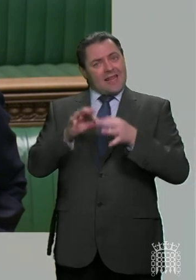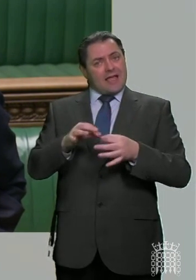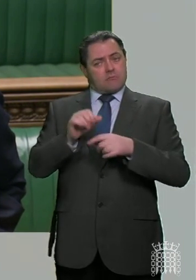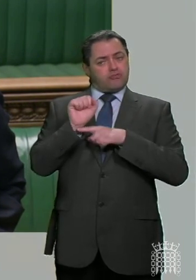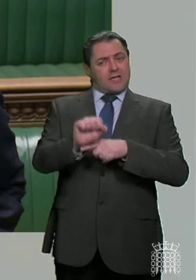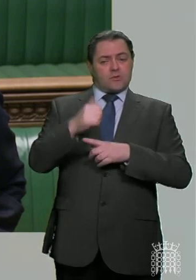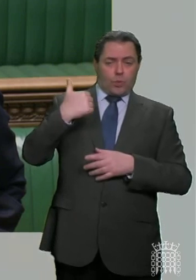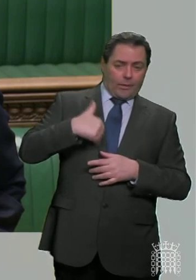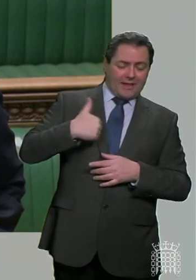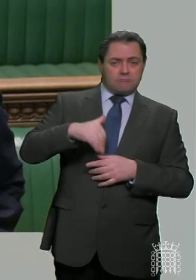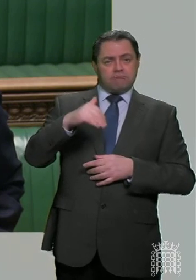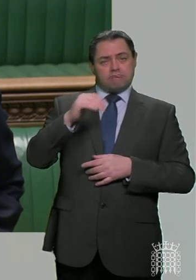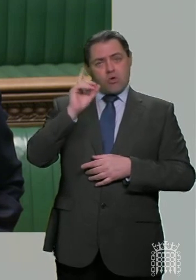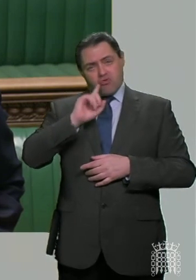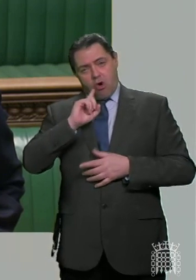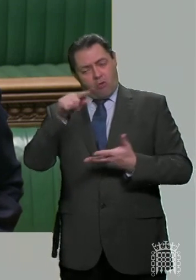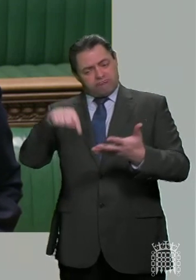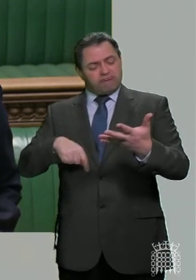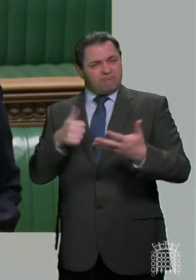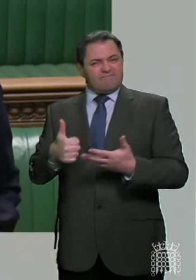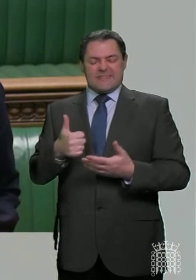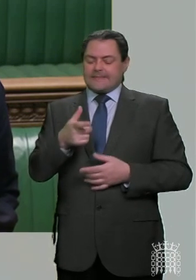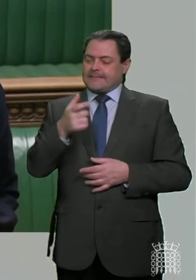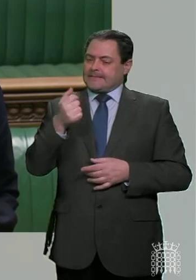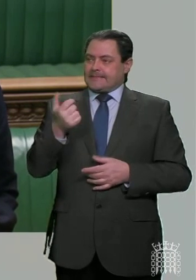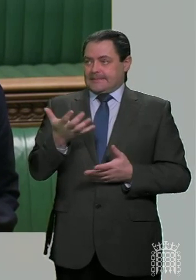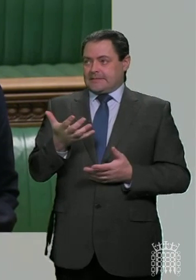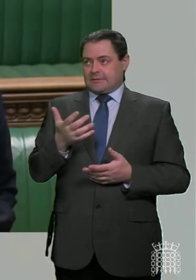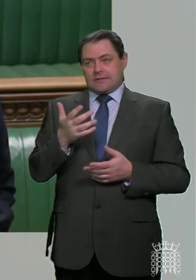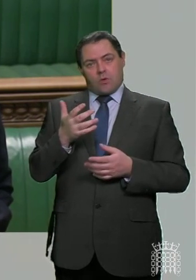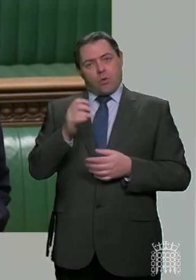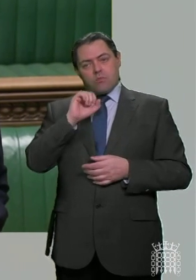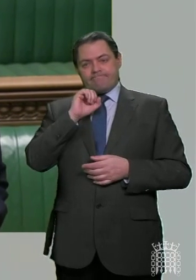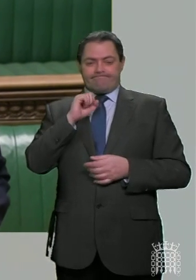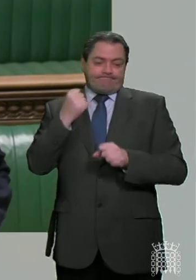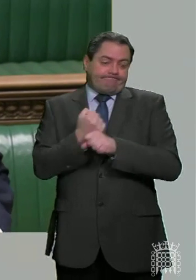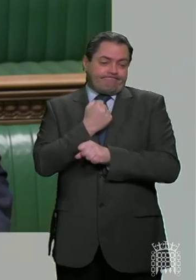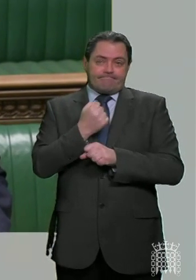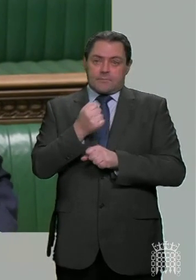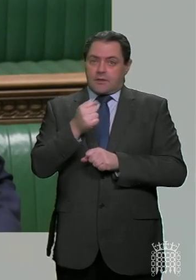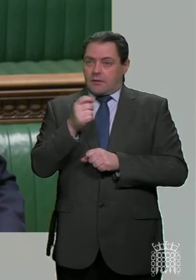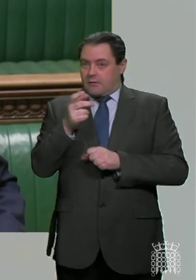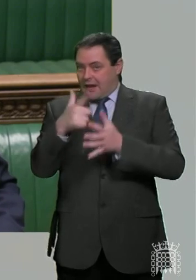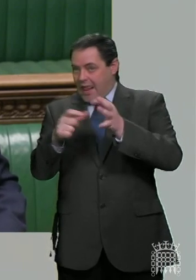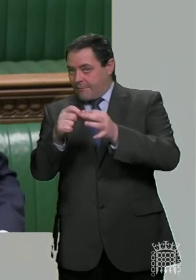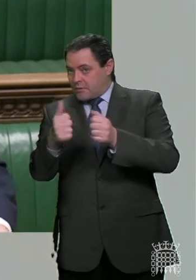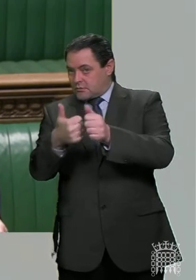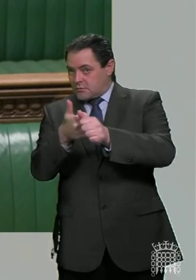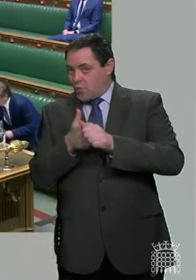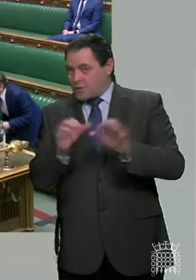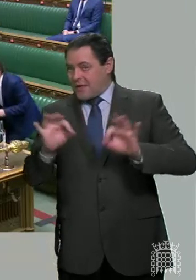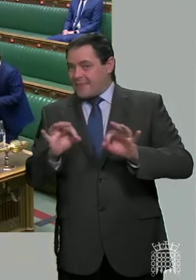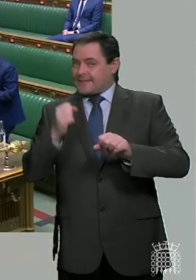It would have been good, in a cross-party way, to have had the support of the Opposition.